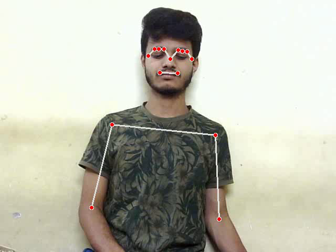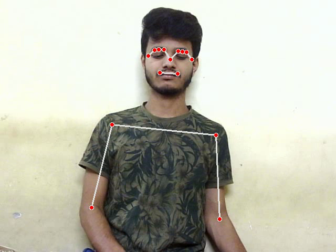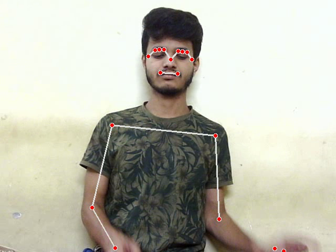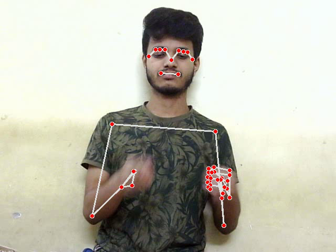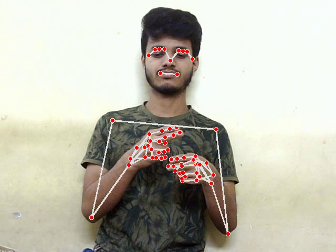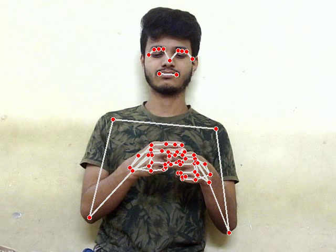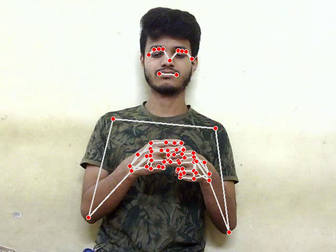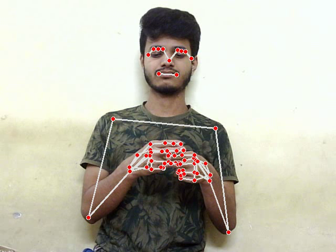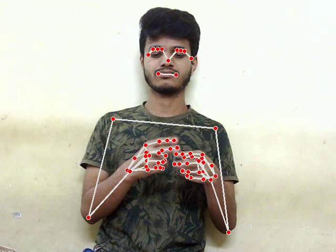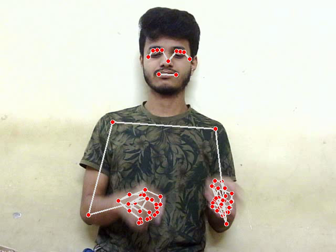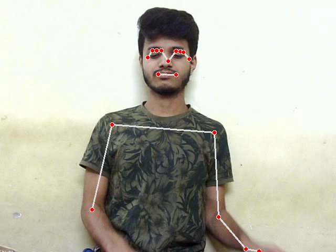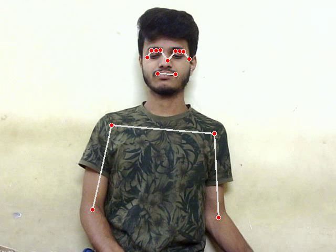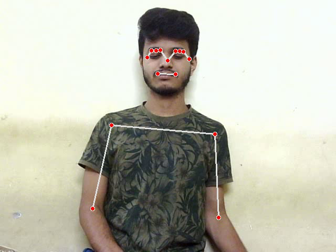name